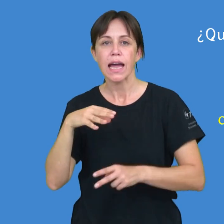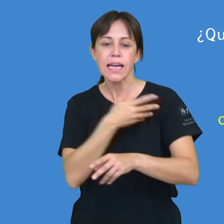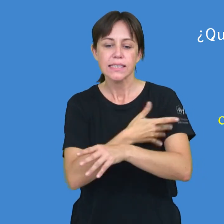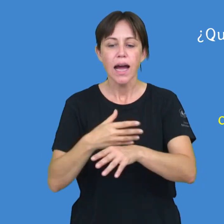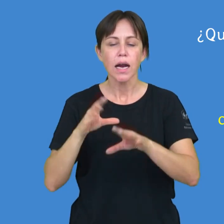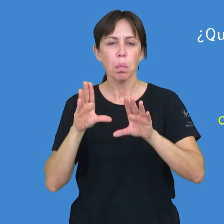sangre